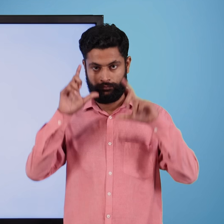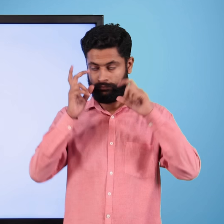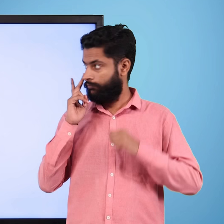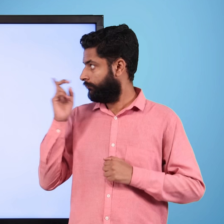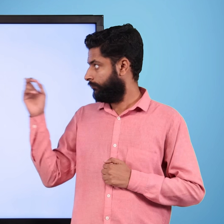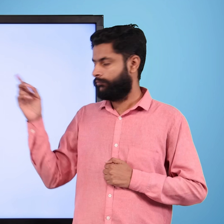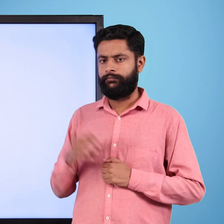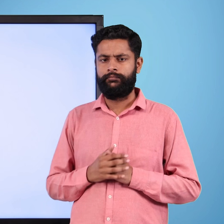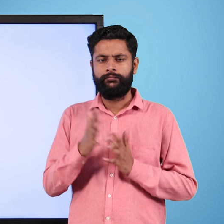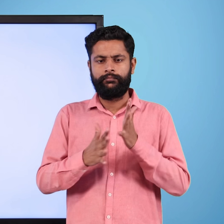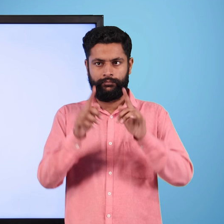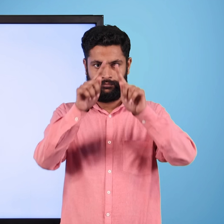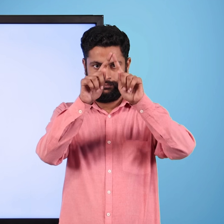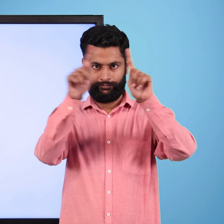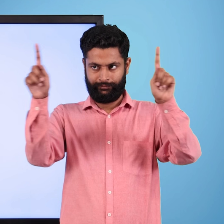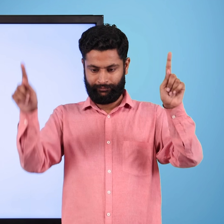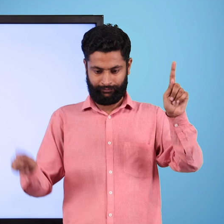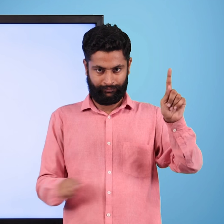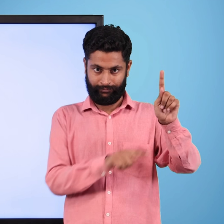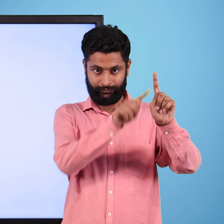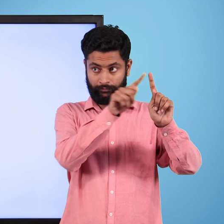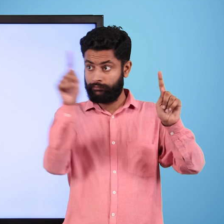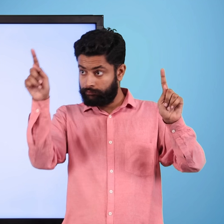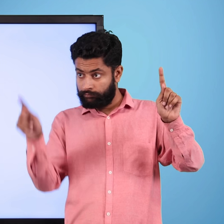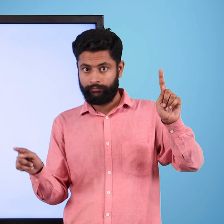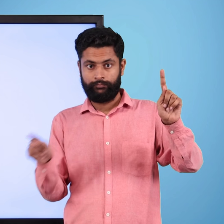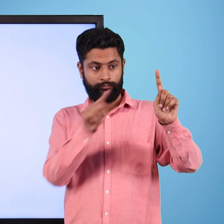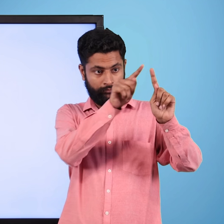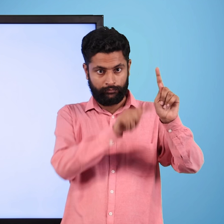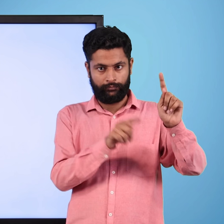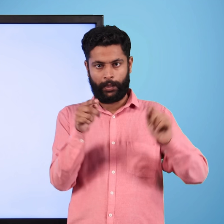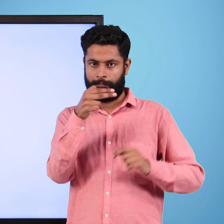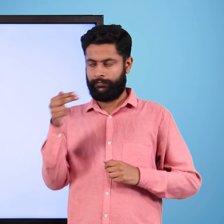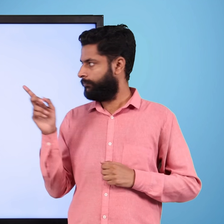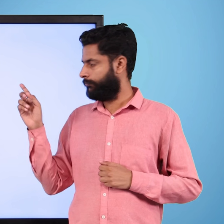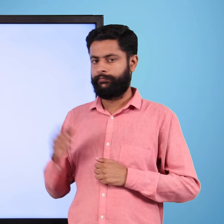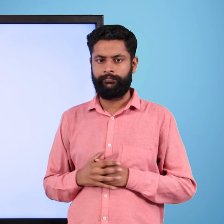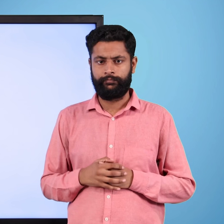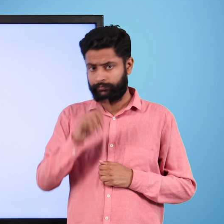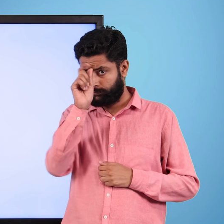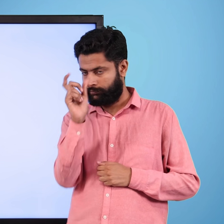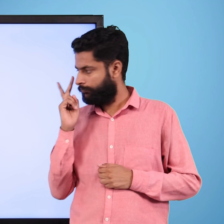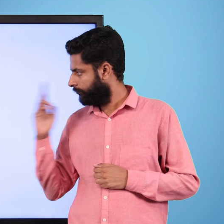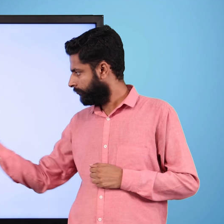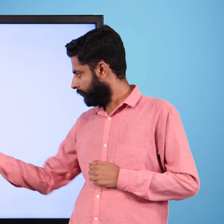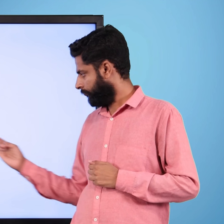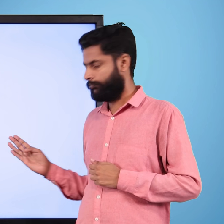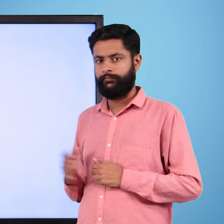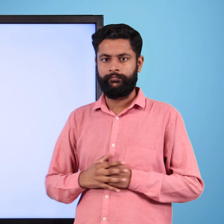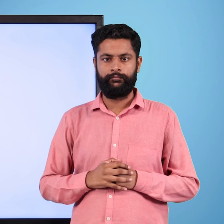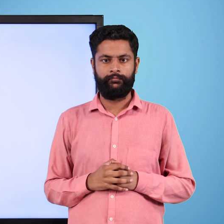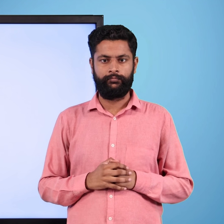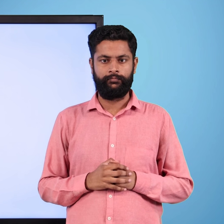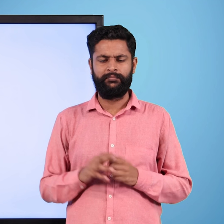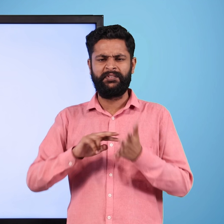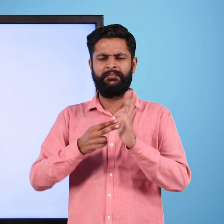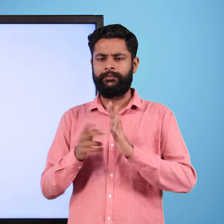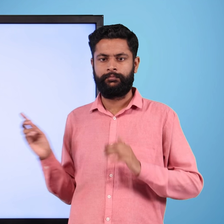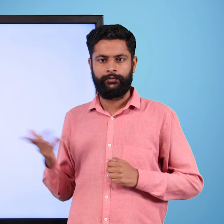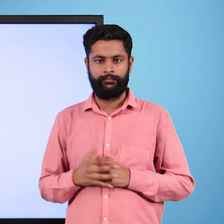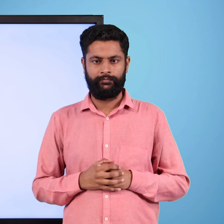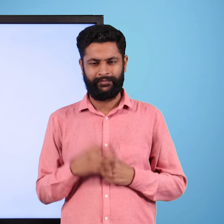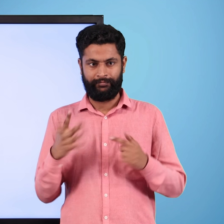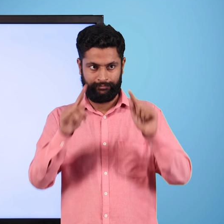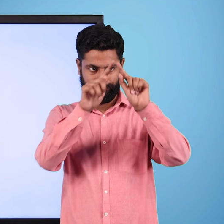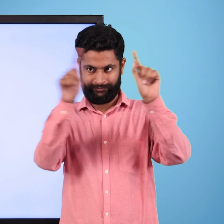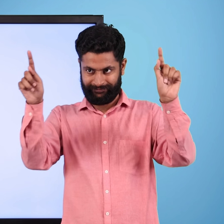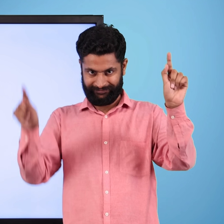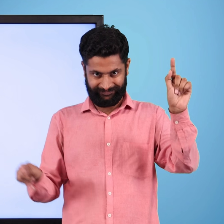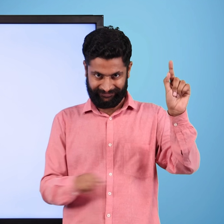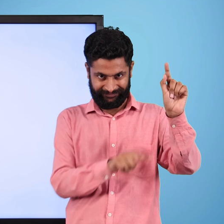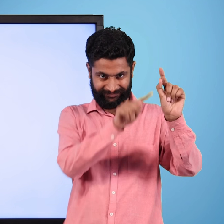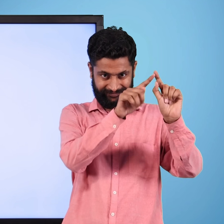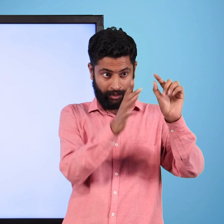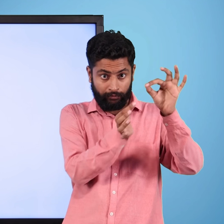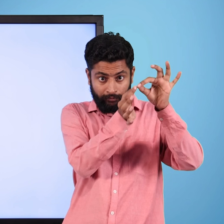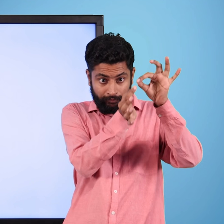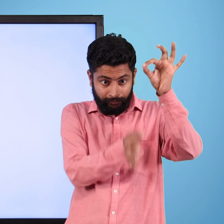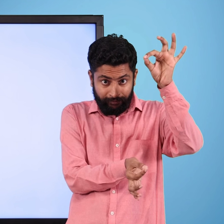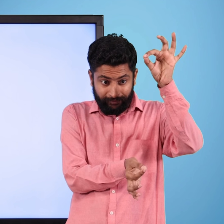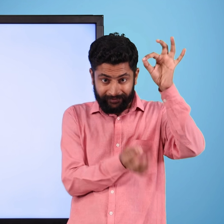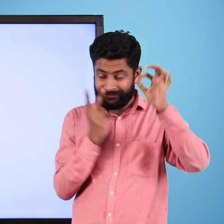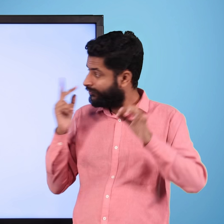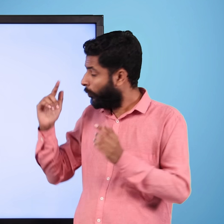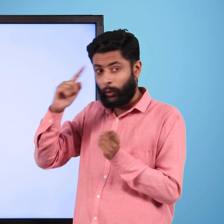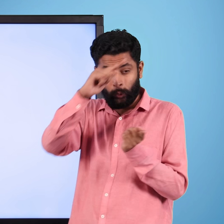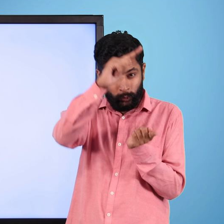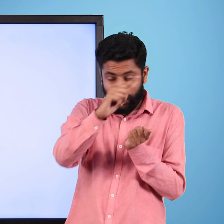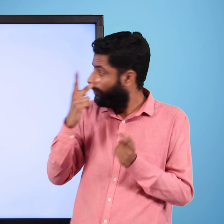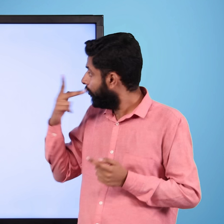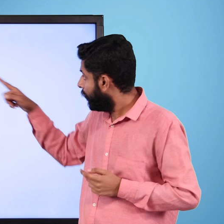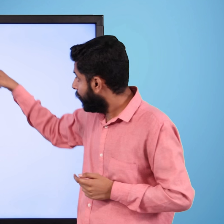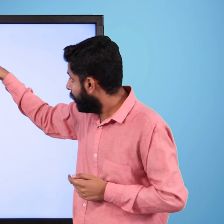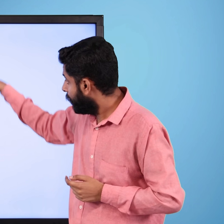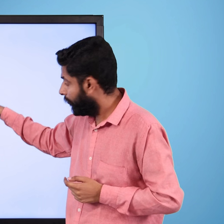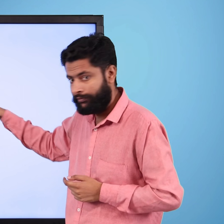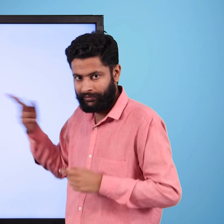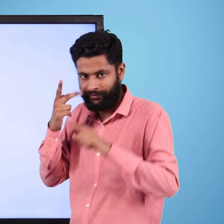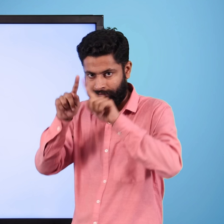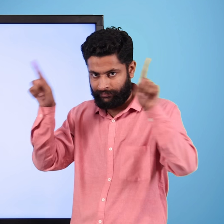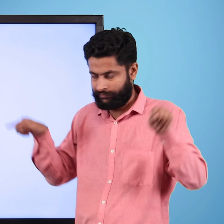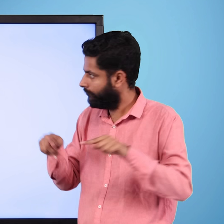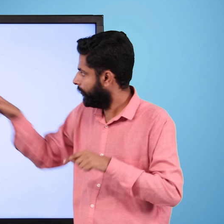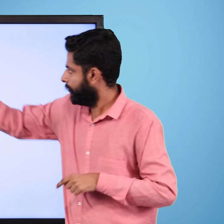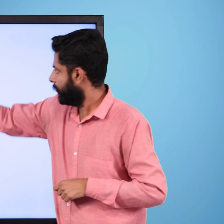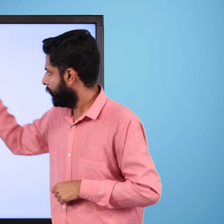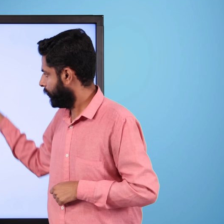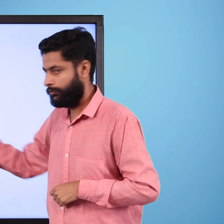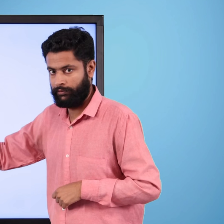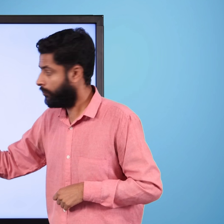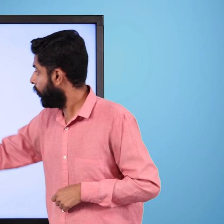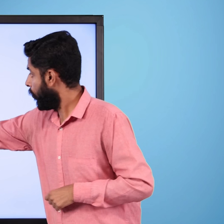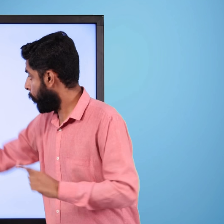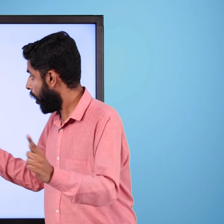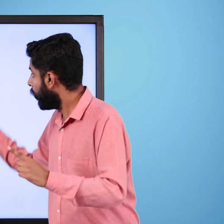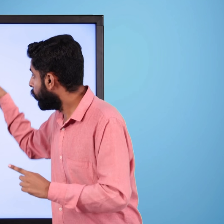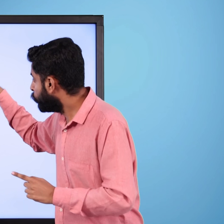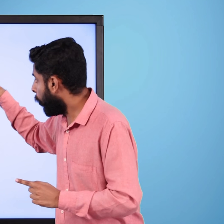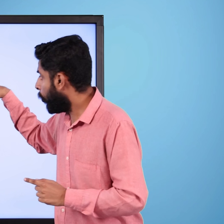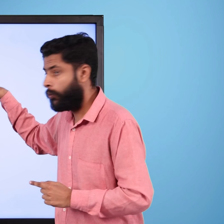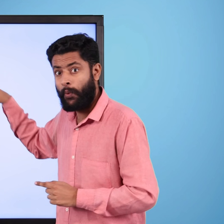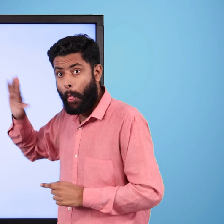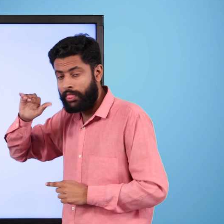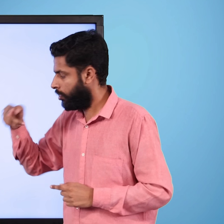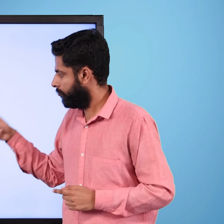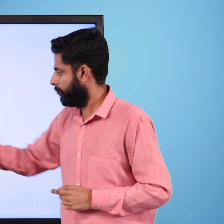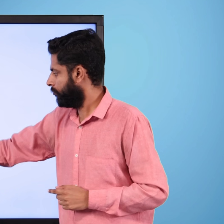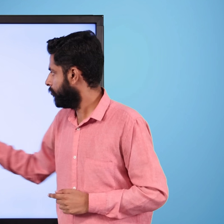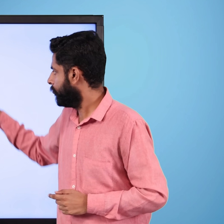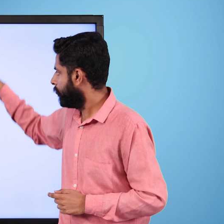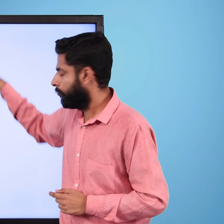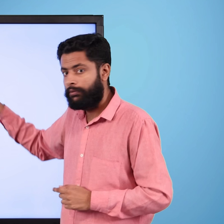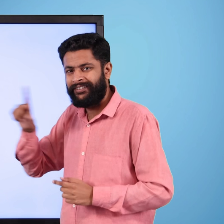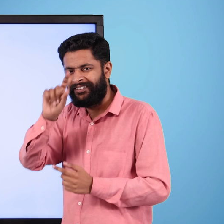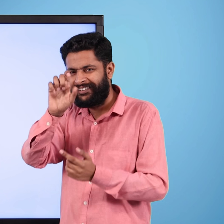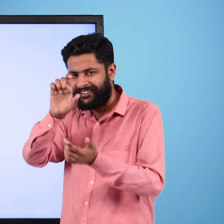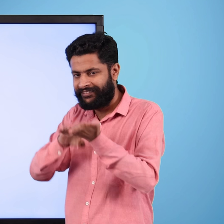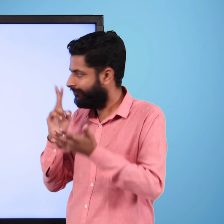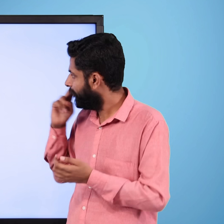breadth of a rectangle This sign refers to breadth of a rectangle. The breadth of a rectangle is the measurement of the shorter side of the rectangle. in this rectangle, the breadth is 10 cm.